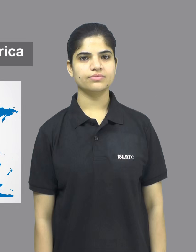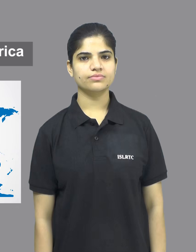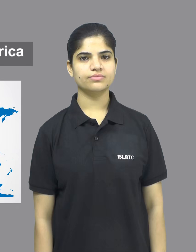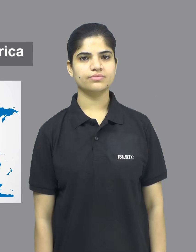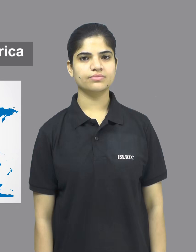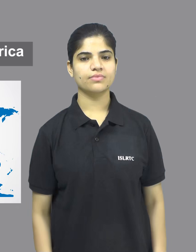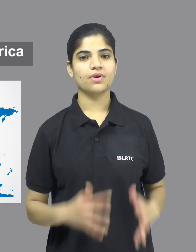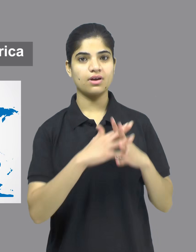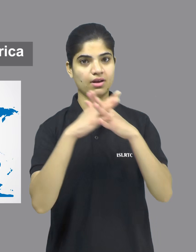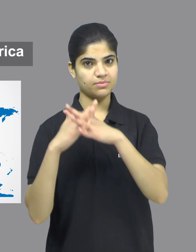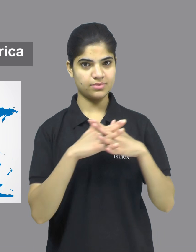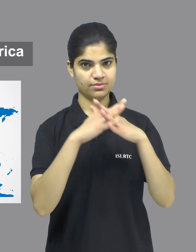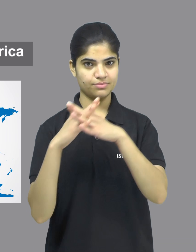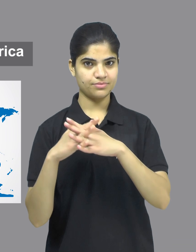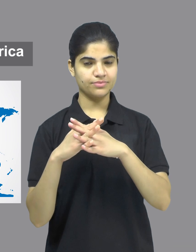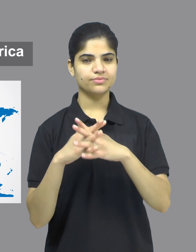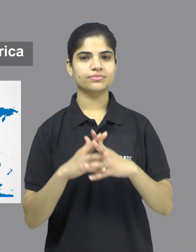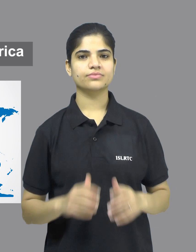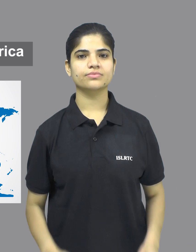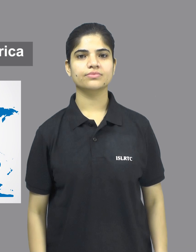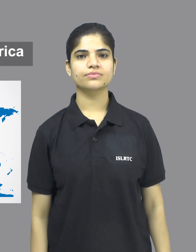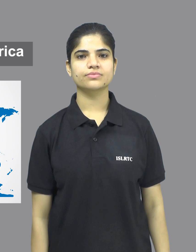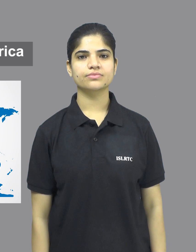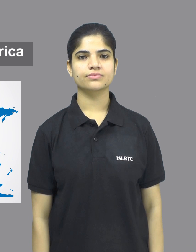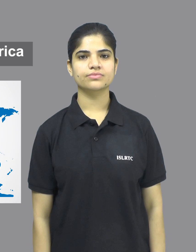United States of America